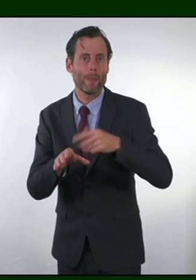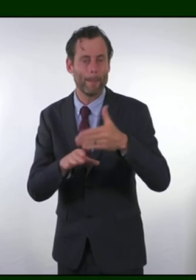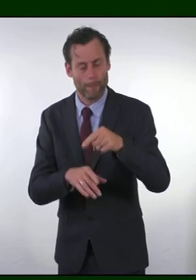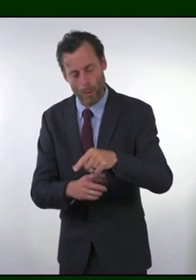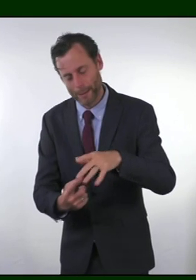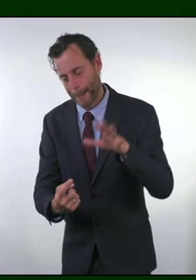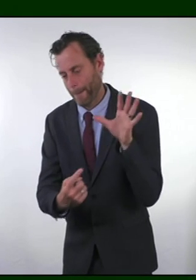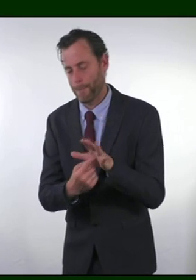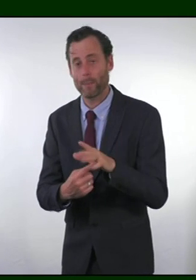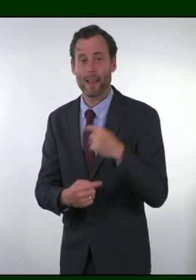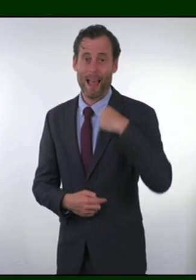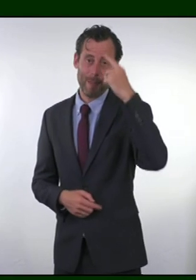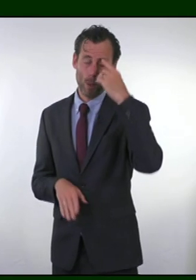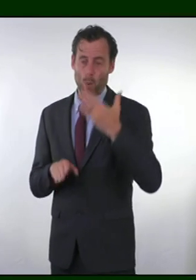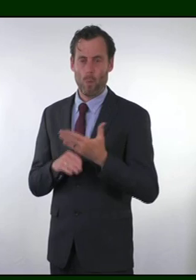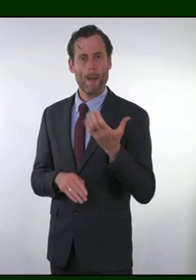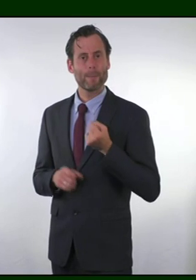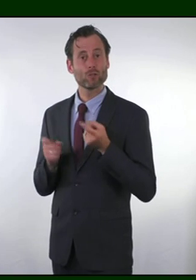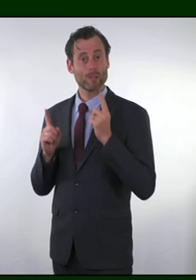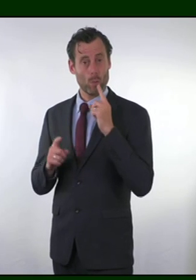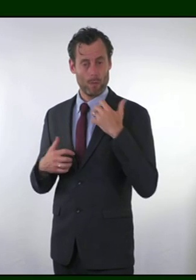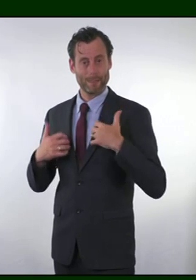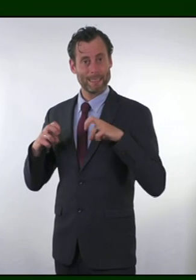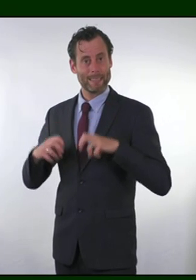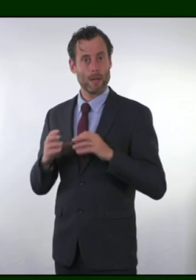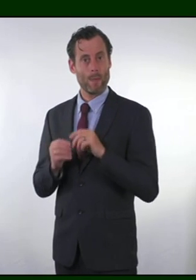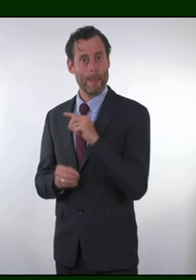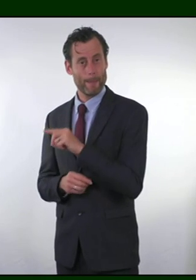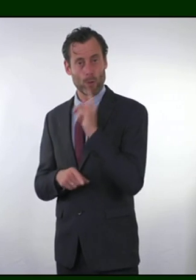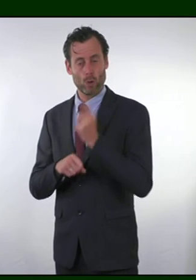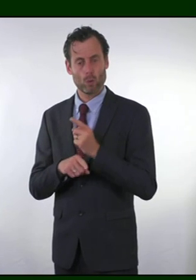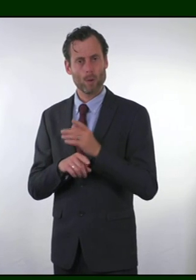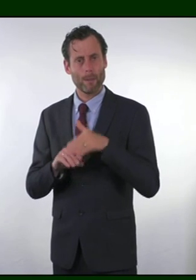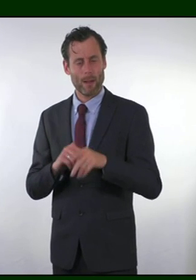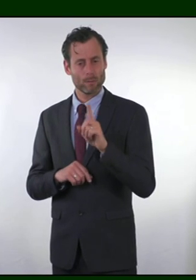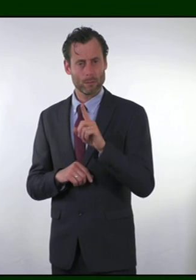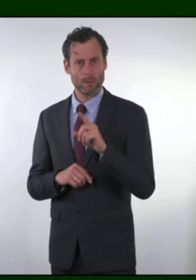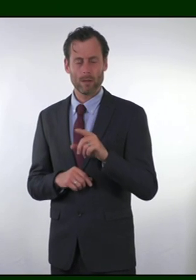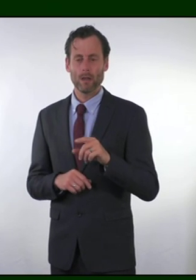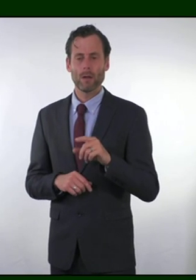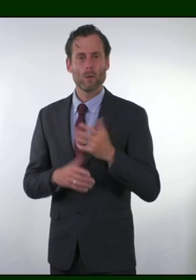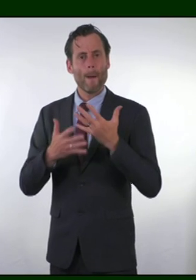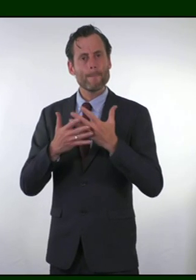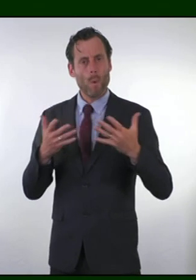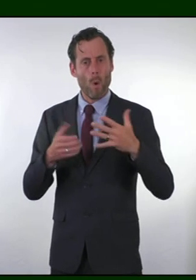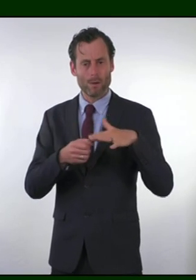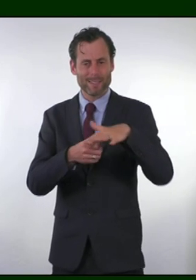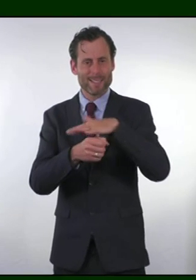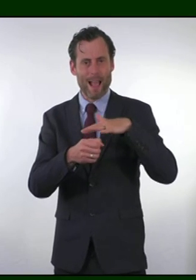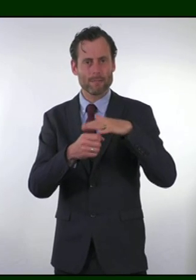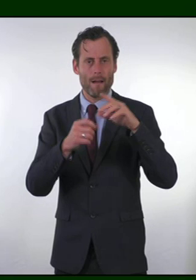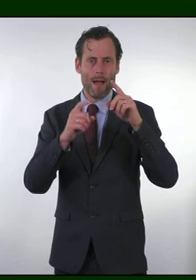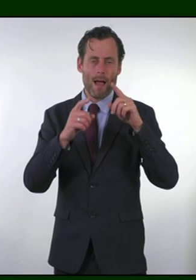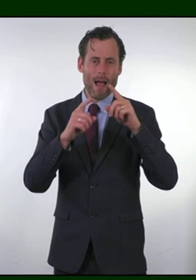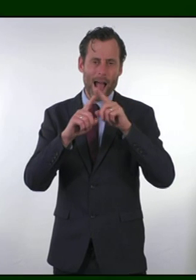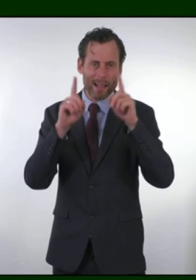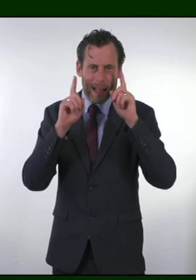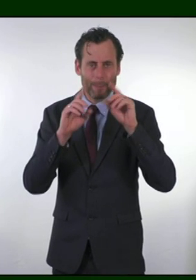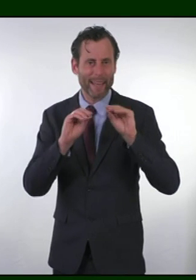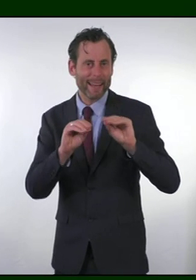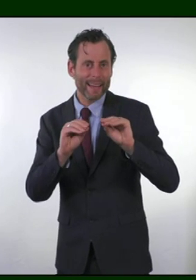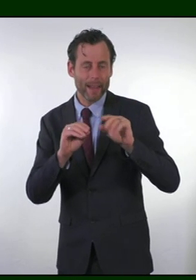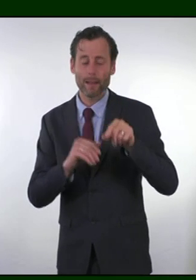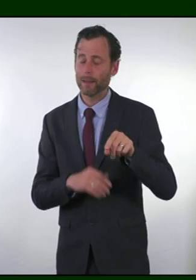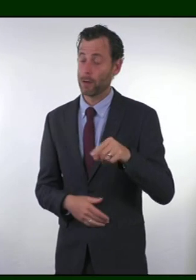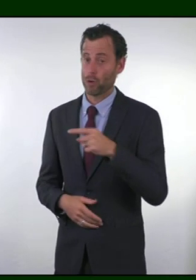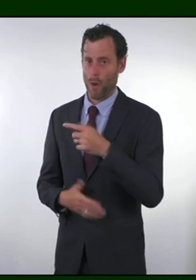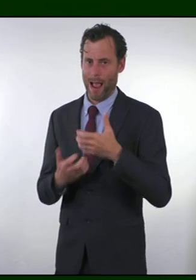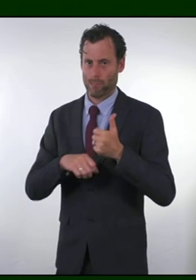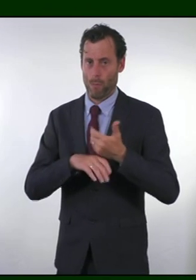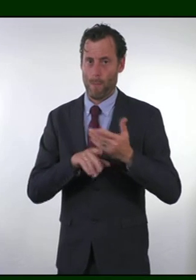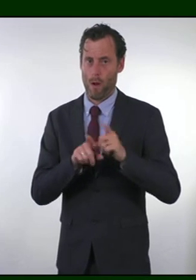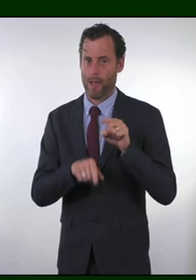The Secretary of State for Work and Pensions would probably be delighted to sit down with my honourable Friend—as we announced today our tripling of sector-based work academies—and make sure that we can figure out how as many of them as possible can find their way to his constituency.